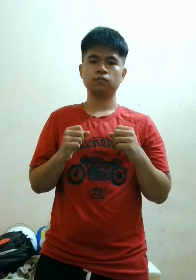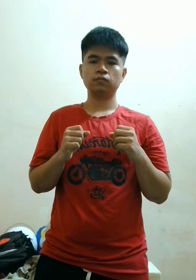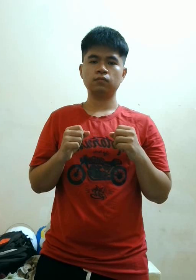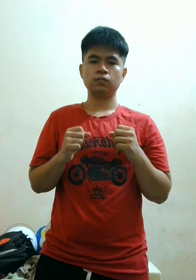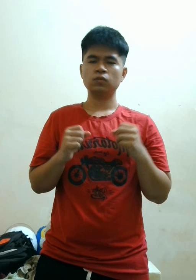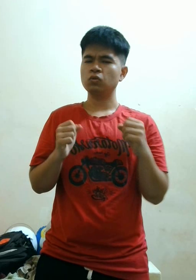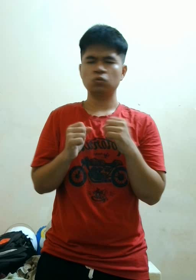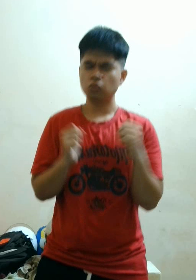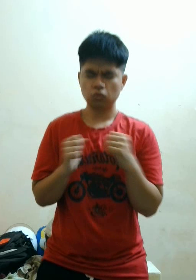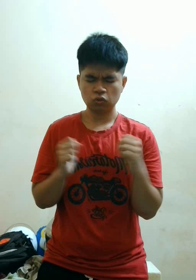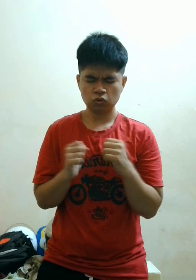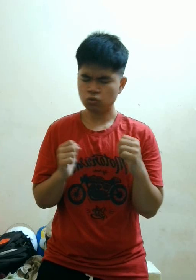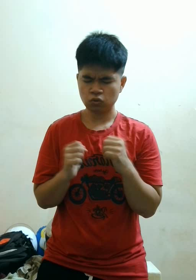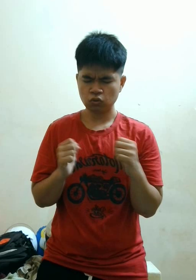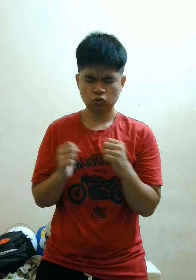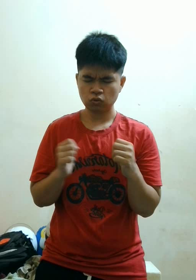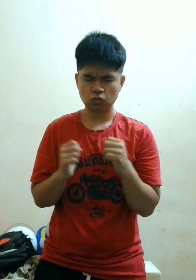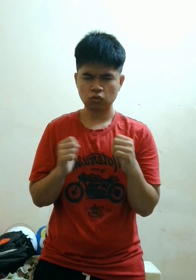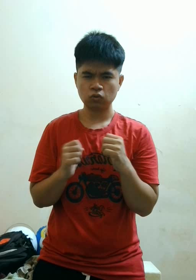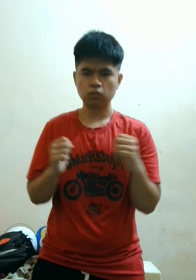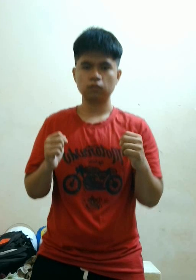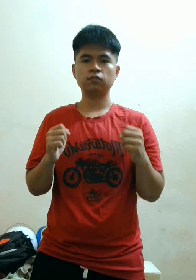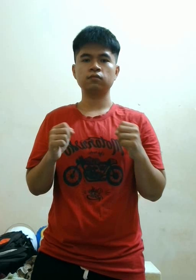lanh